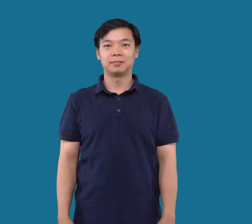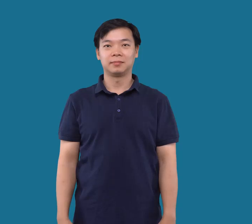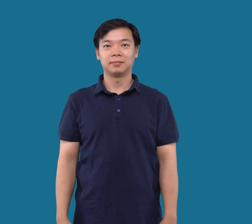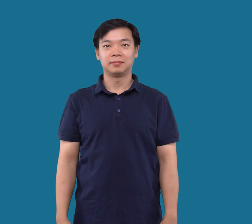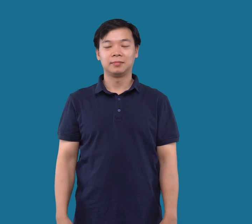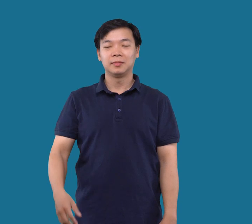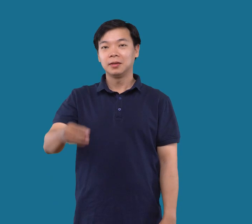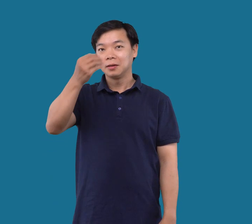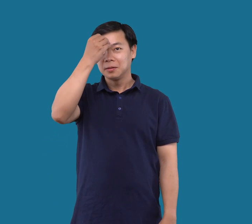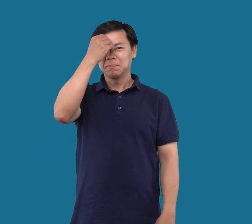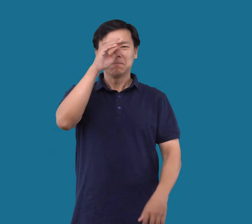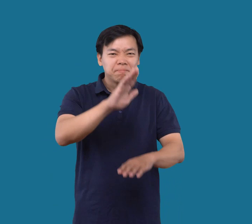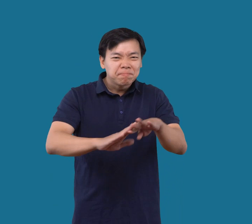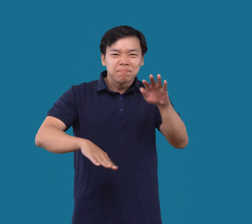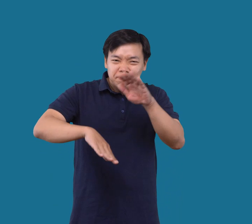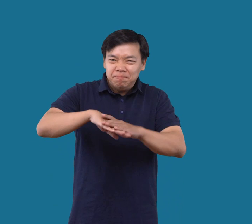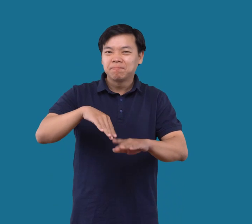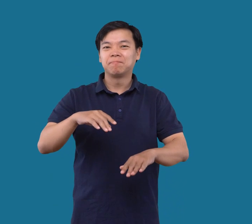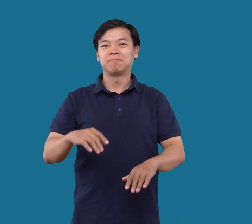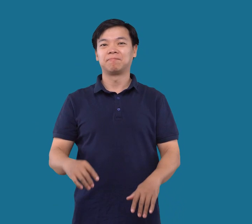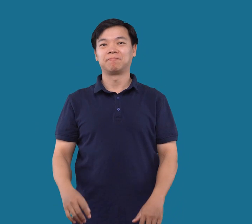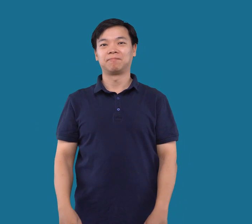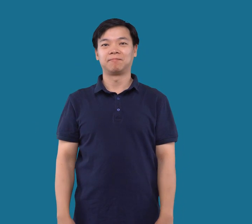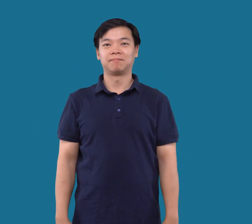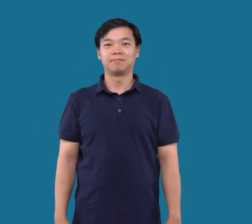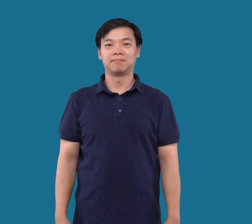chăm học